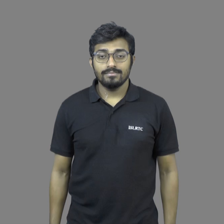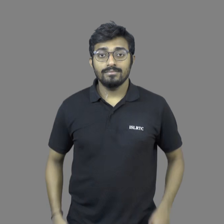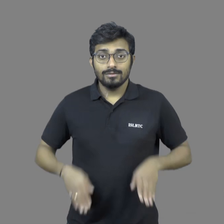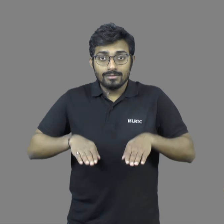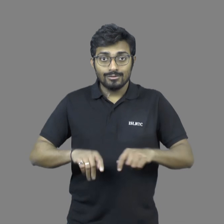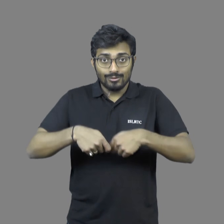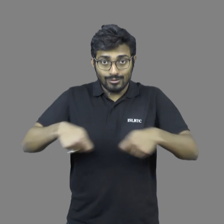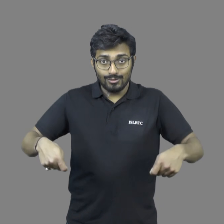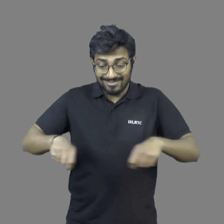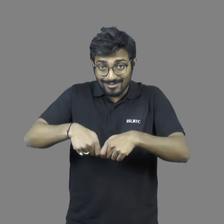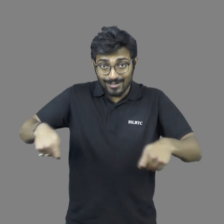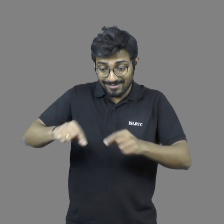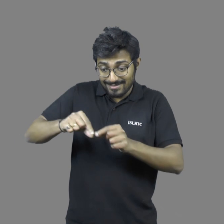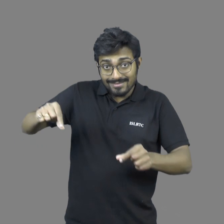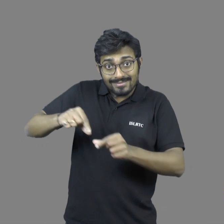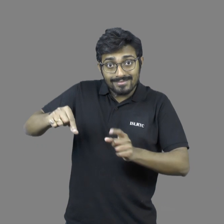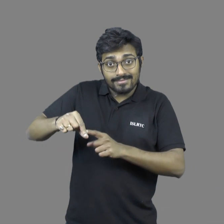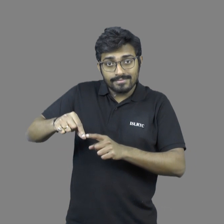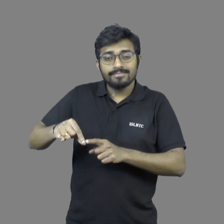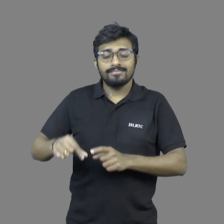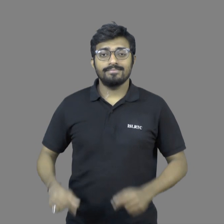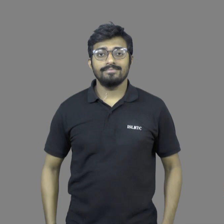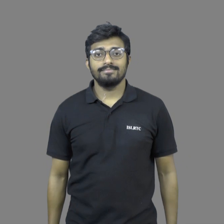Shoelace Lace Shoestring